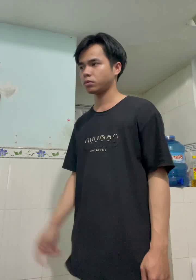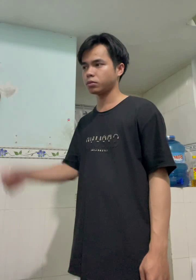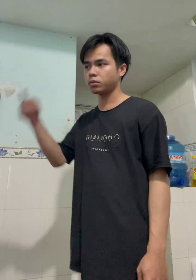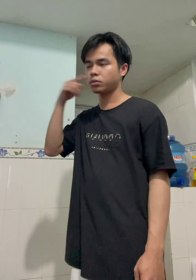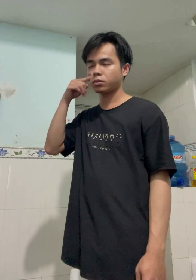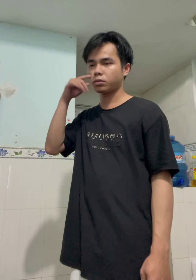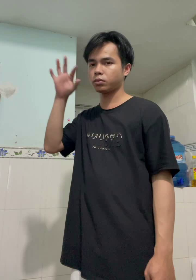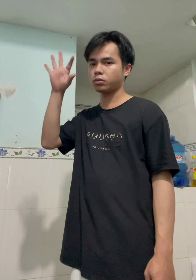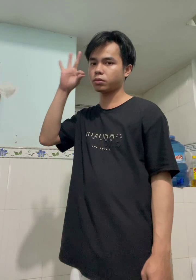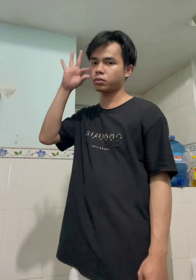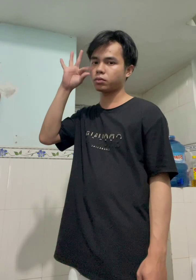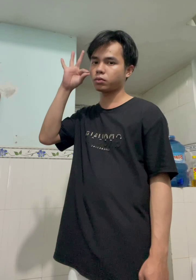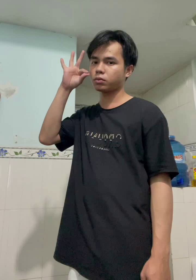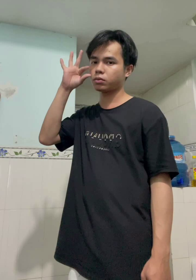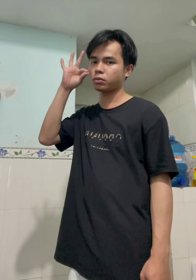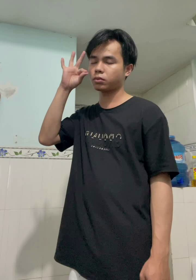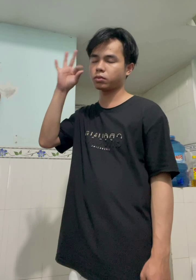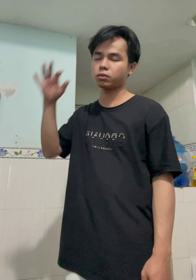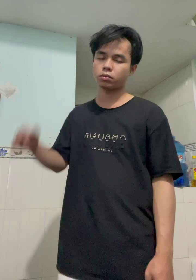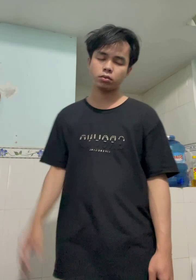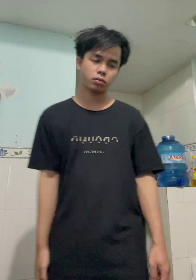lam quen